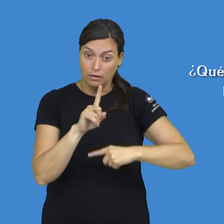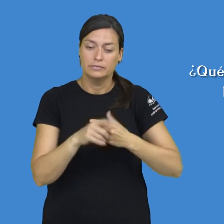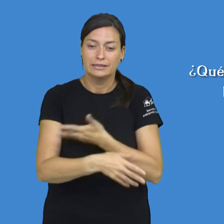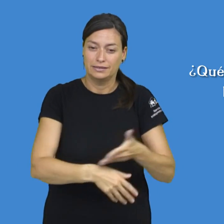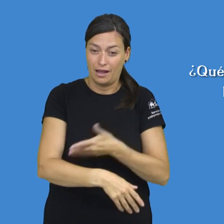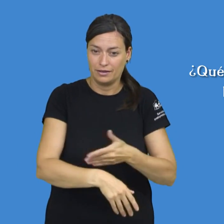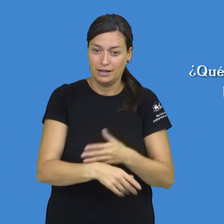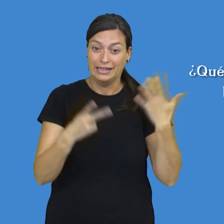sangre